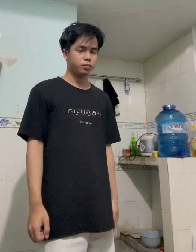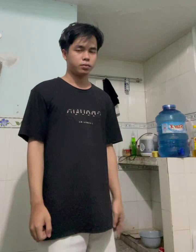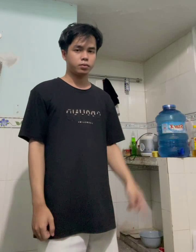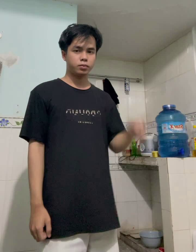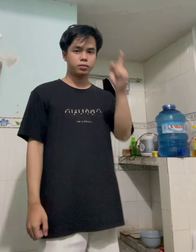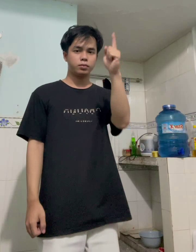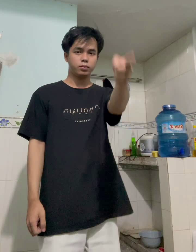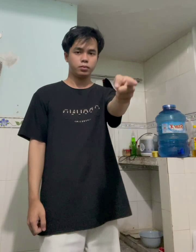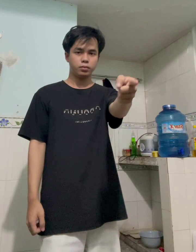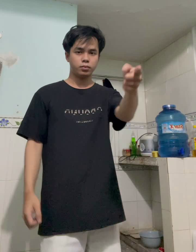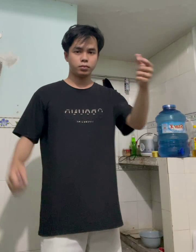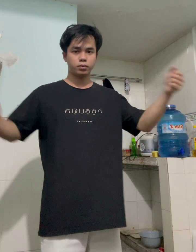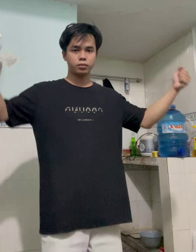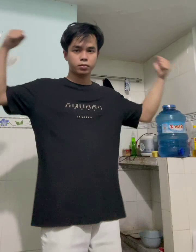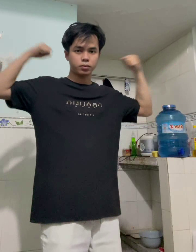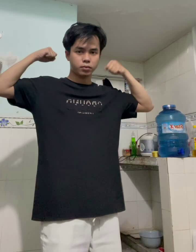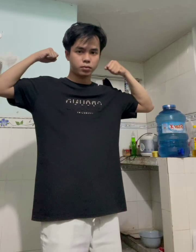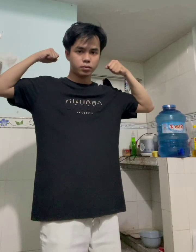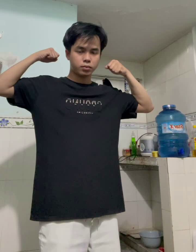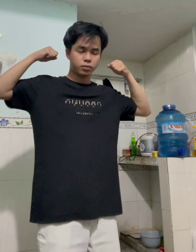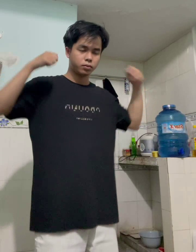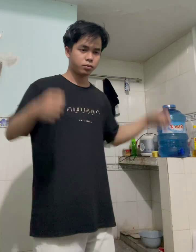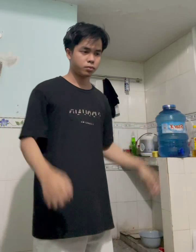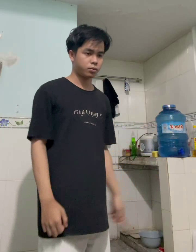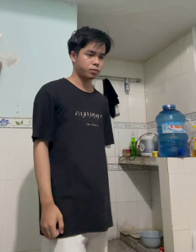ban khoe khong